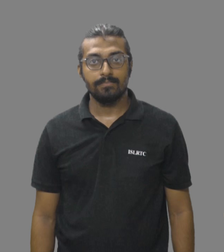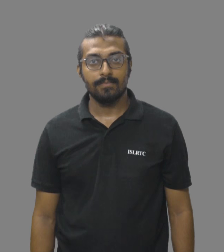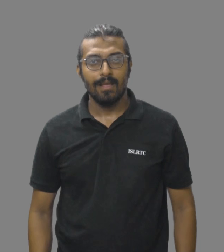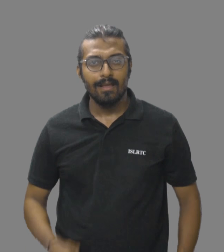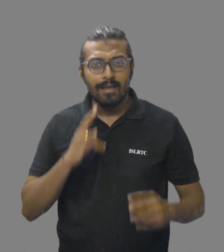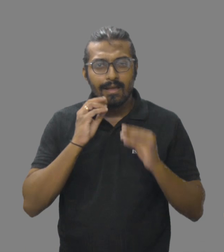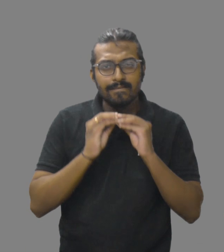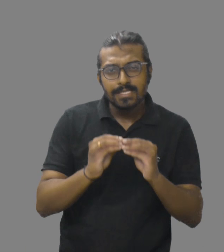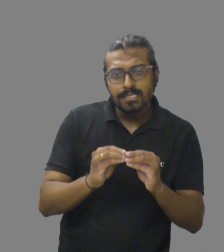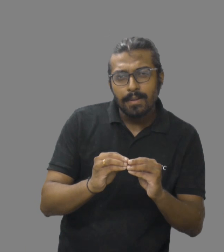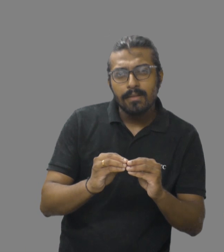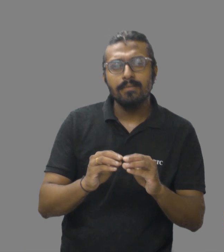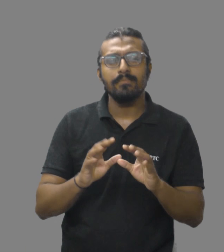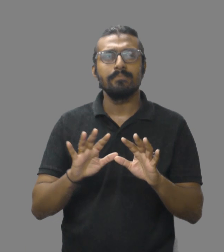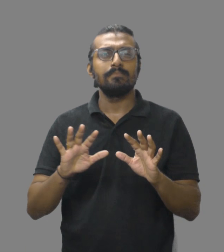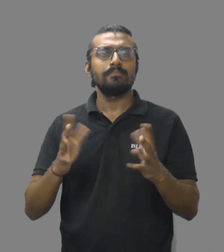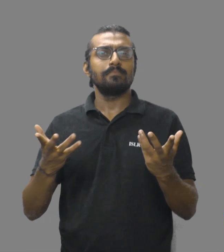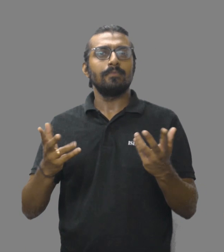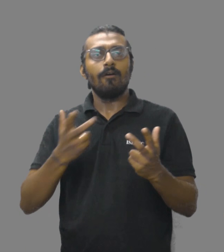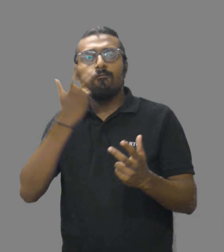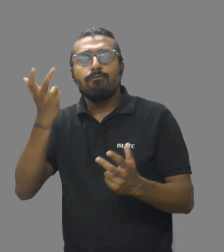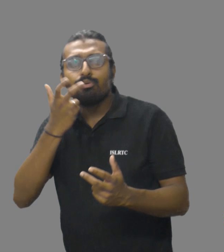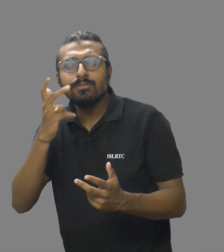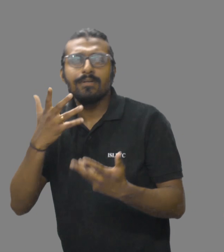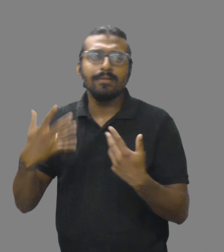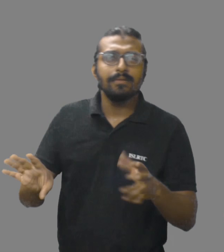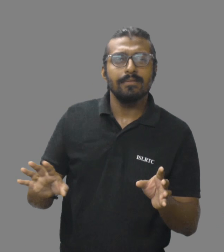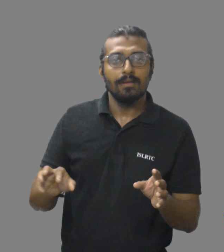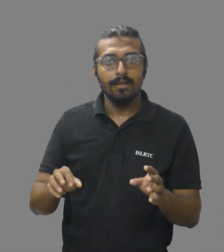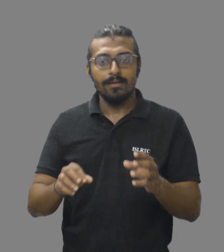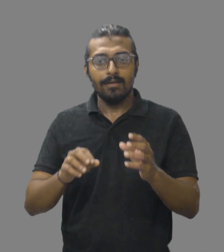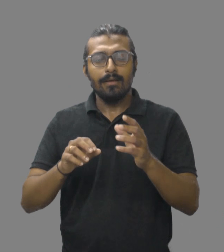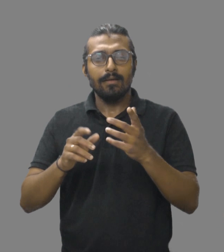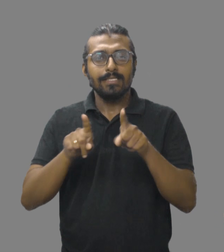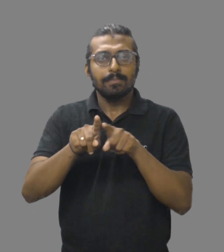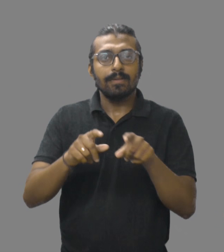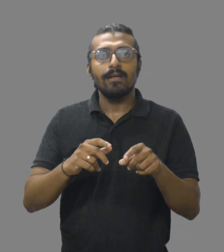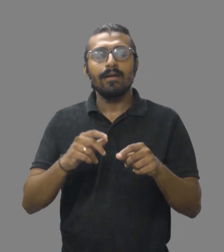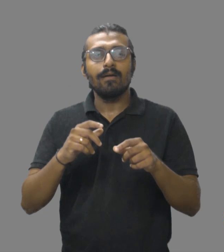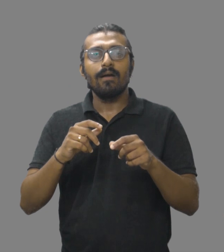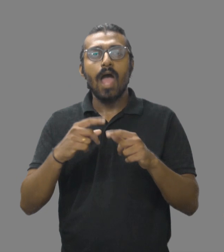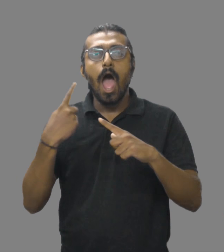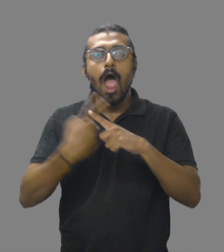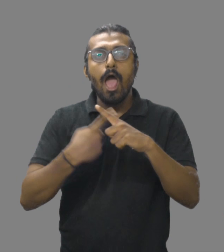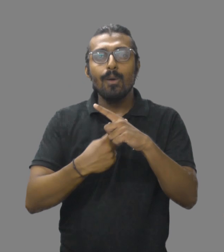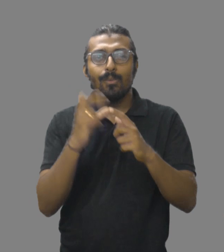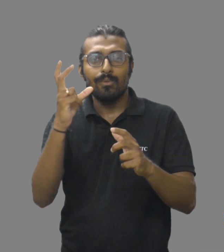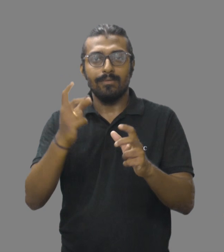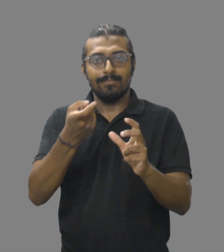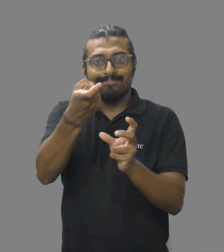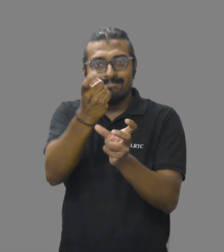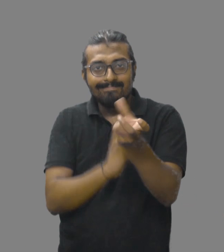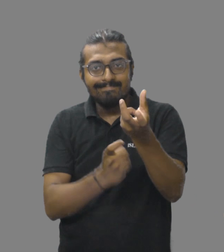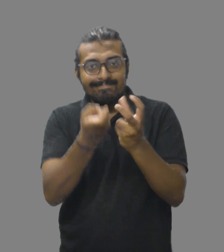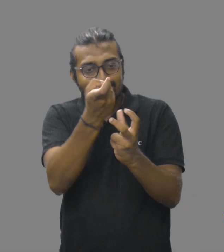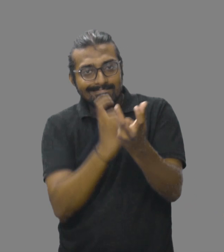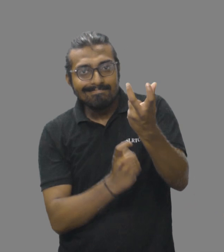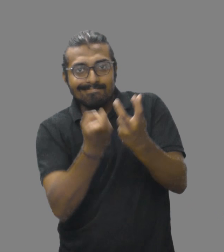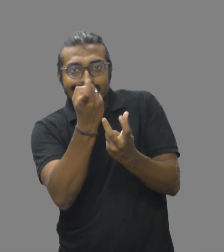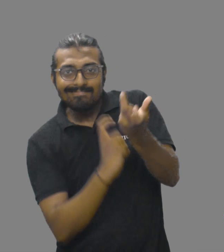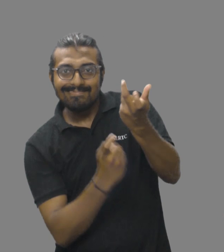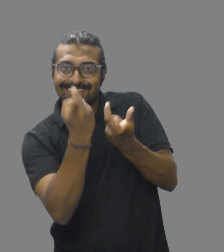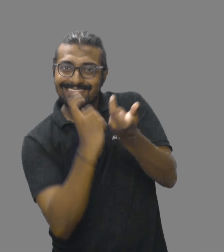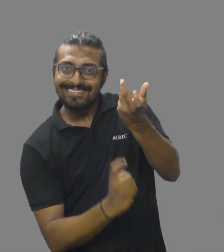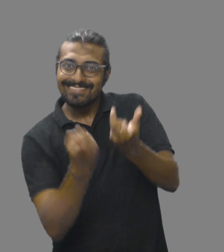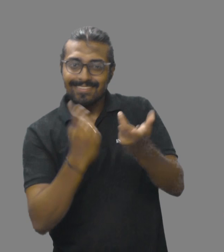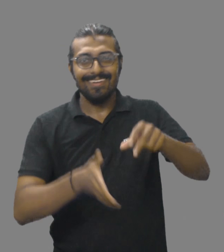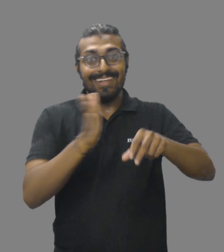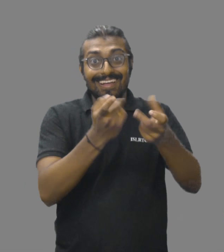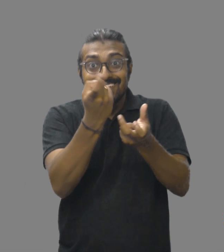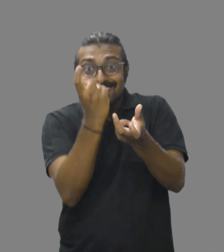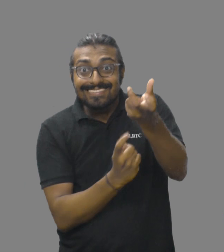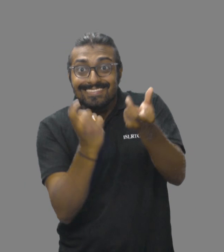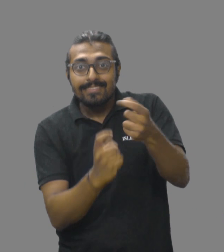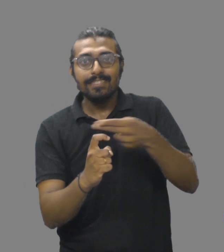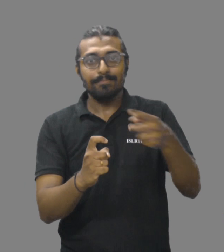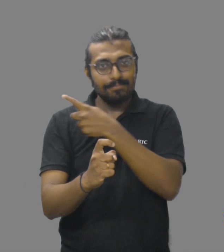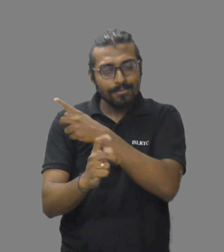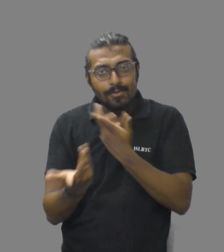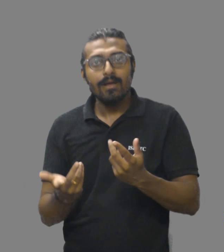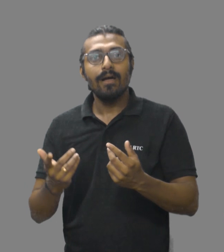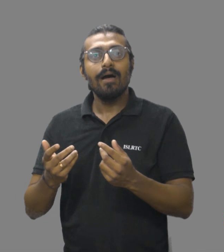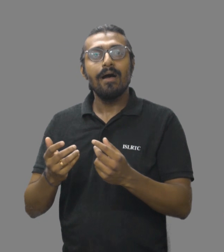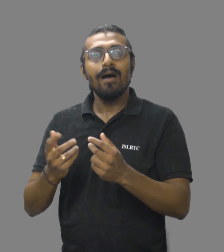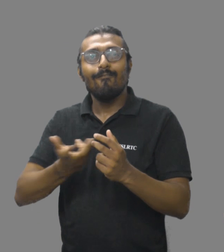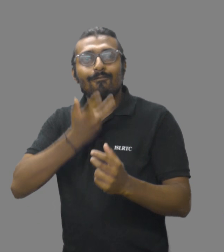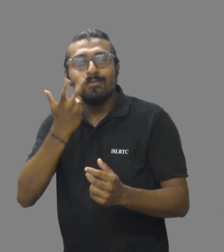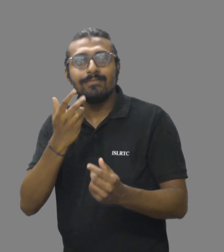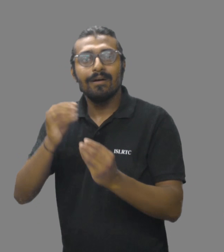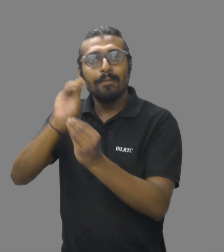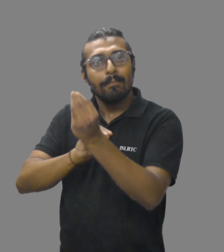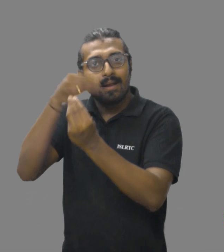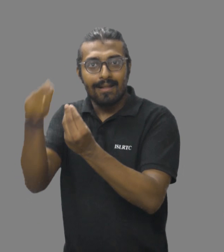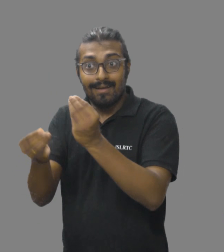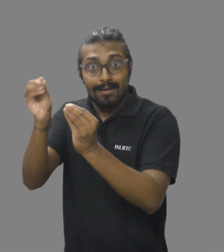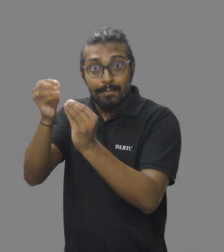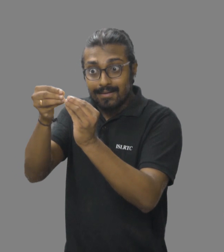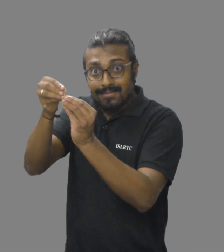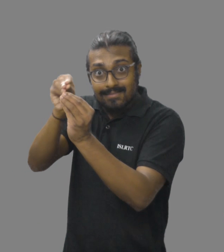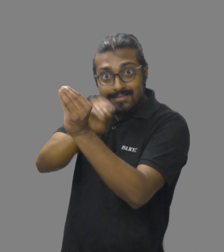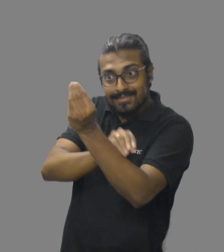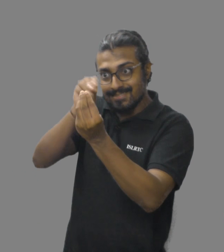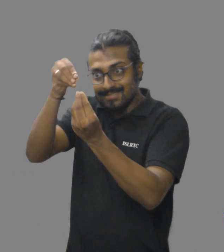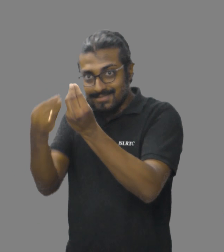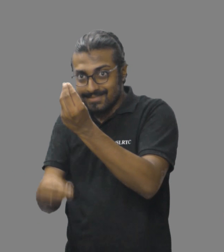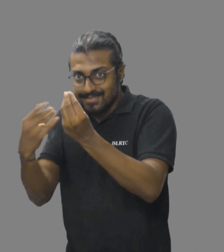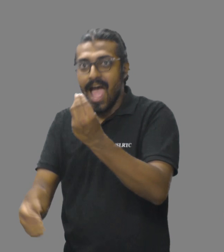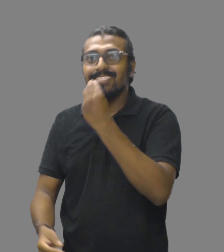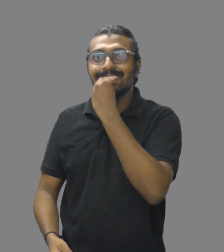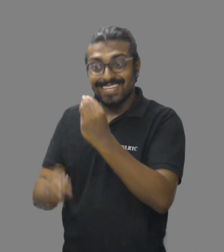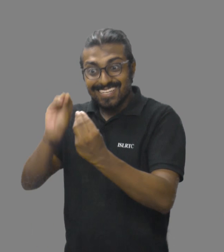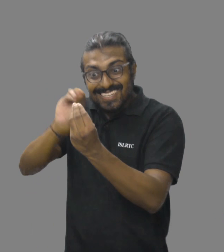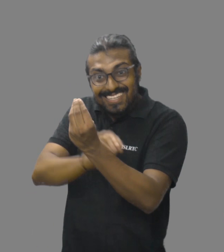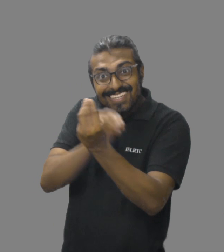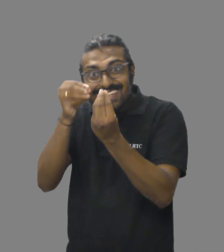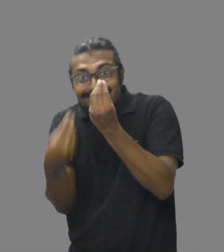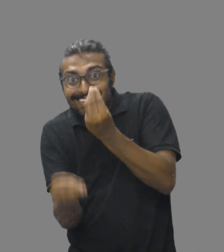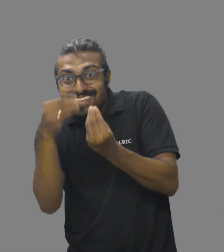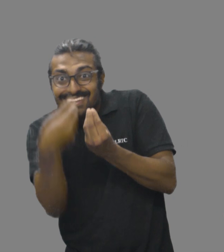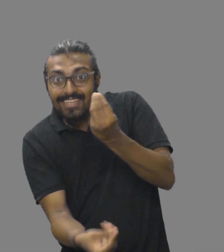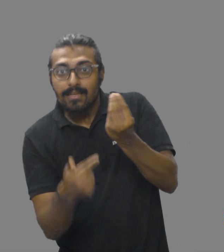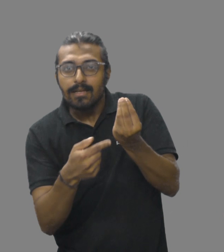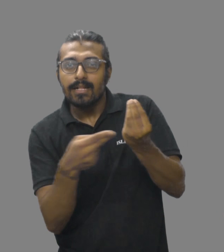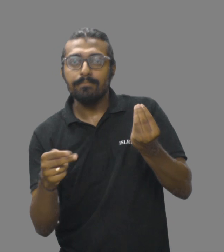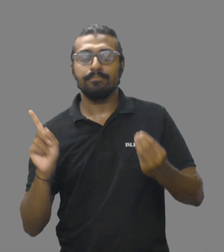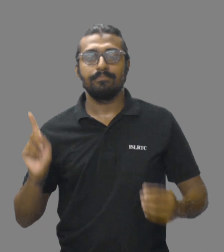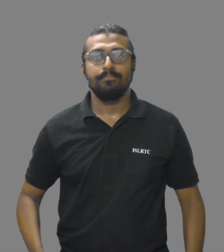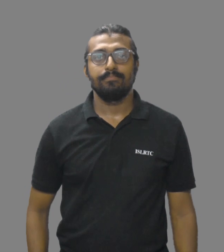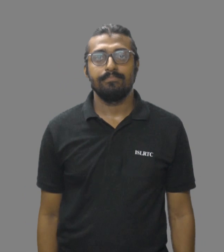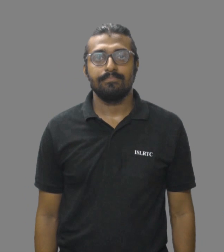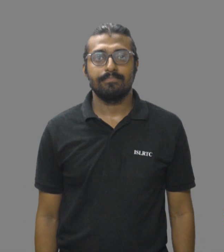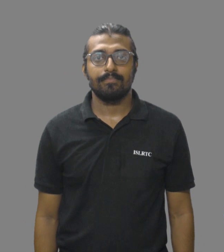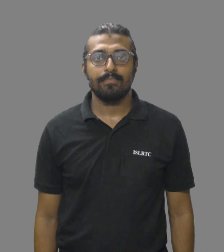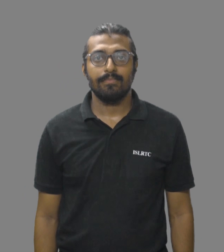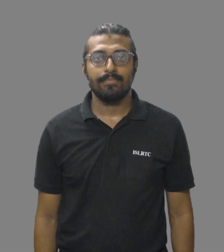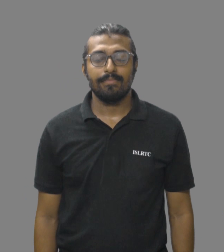Peel